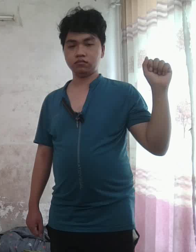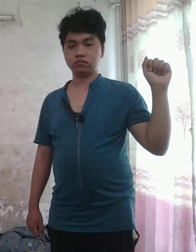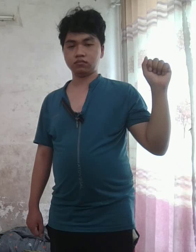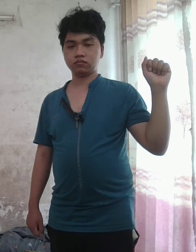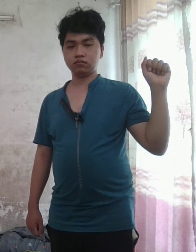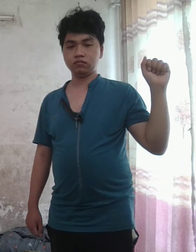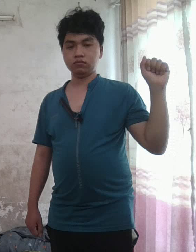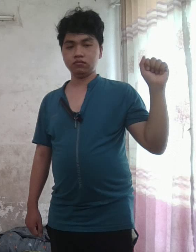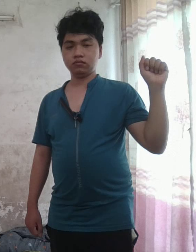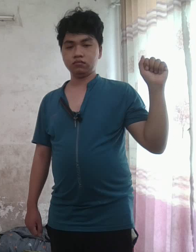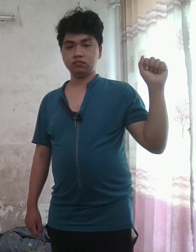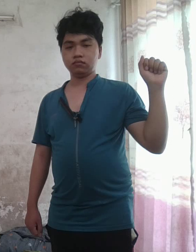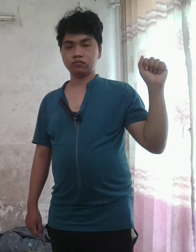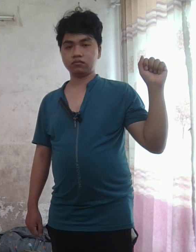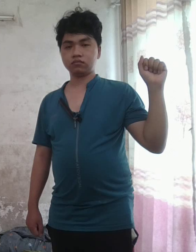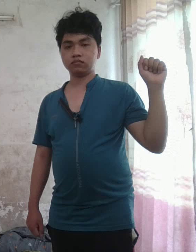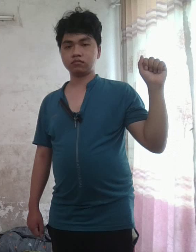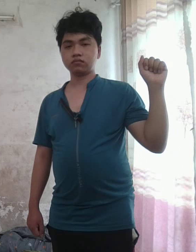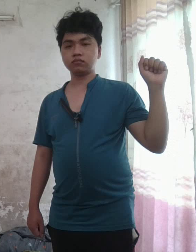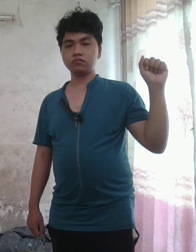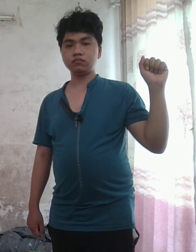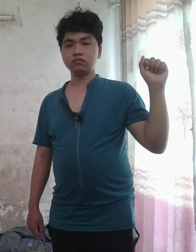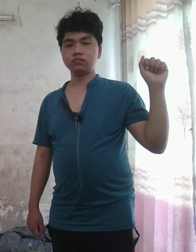a